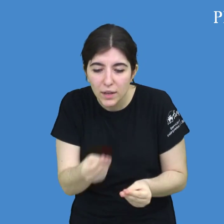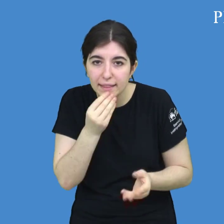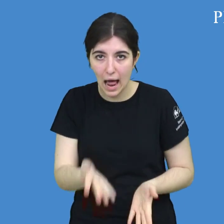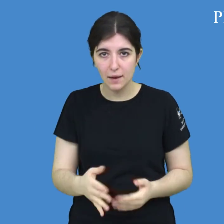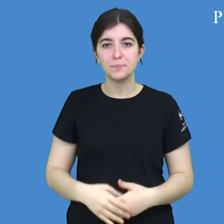bien